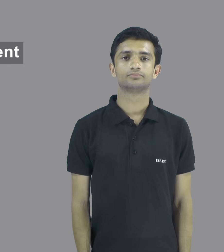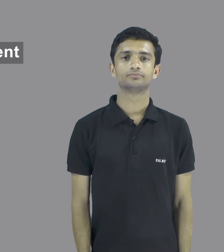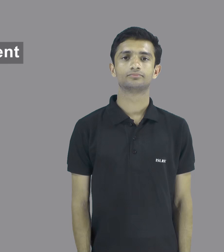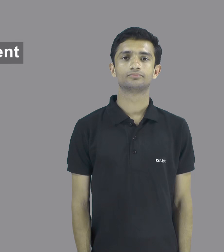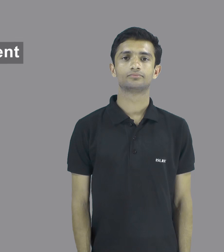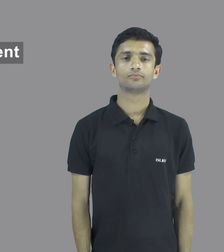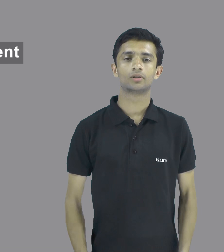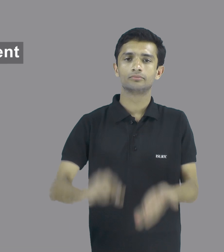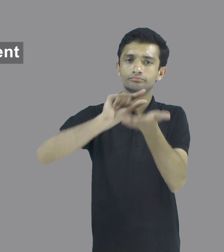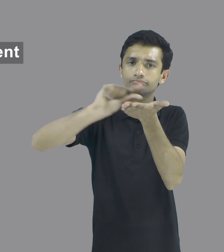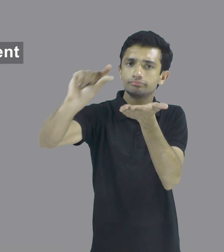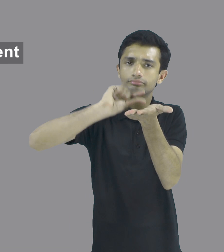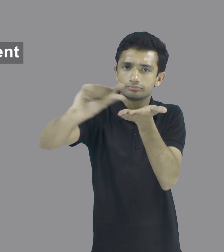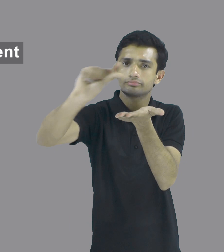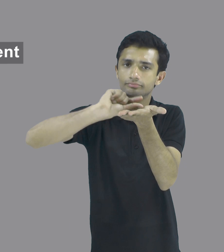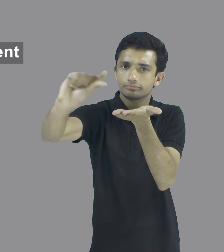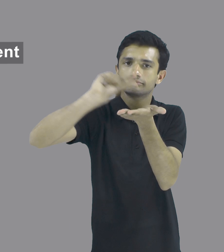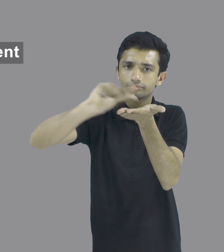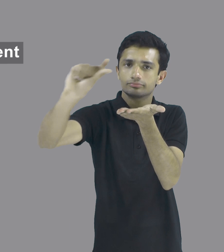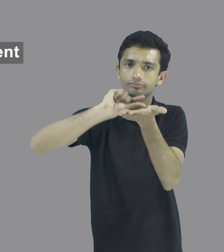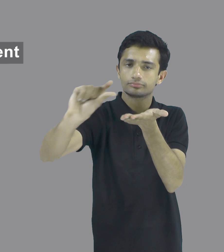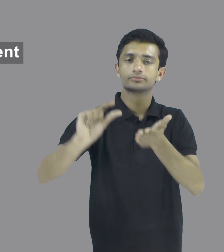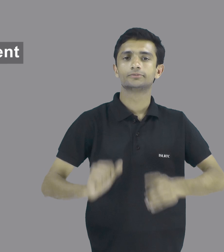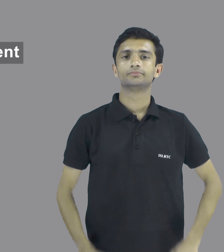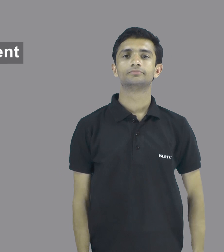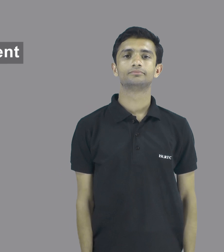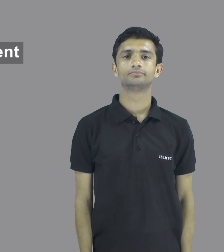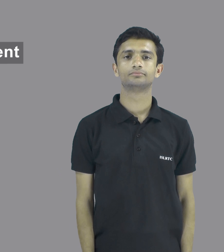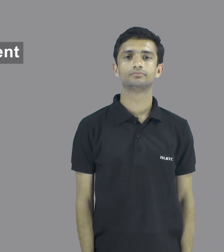Pay in Installment EMI